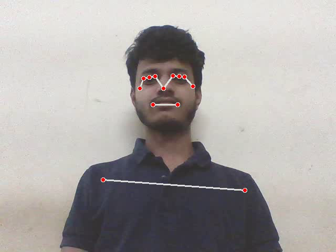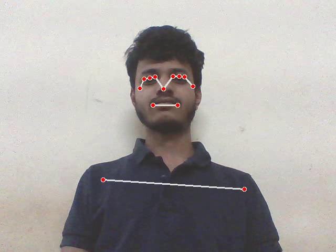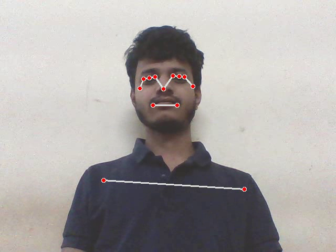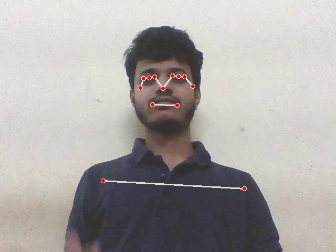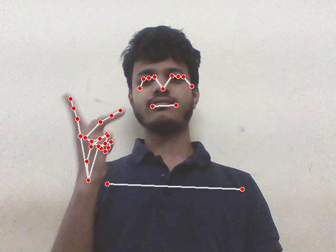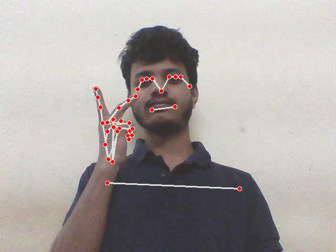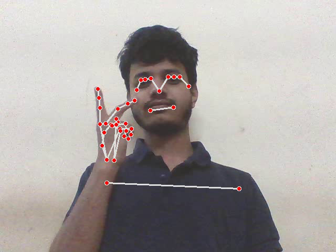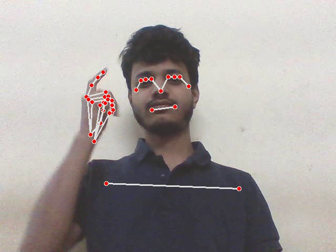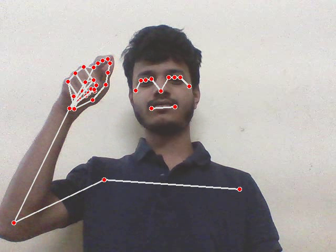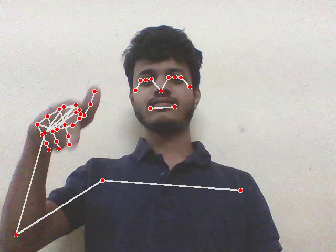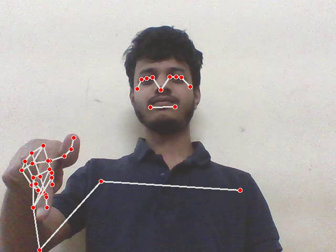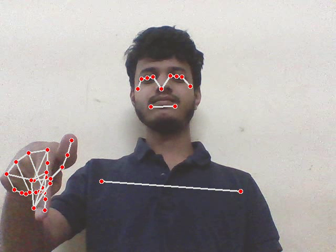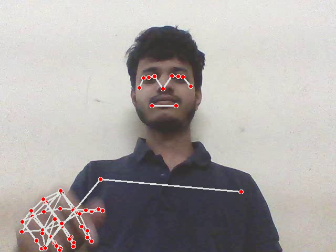see you later